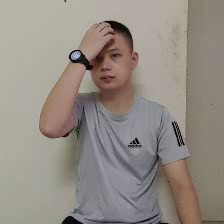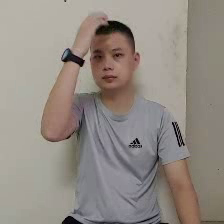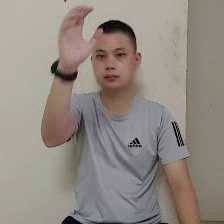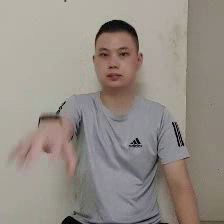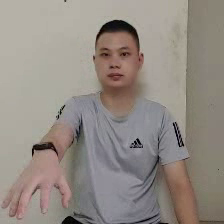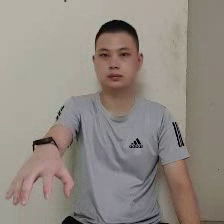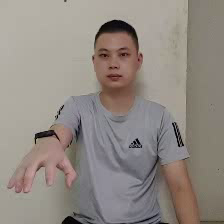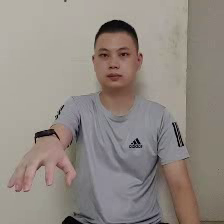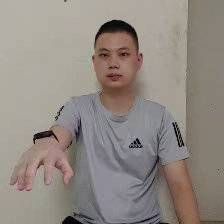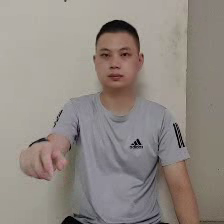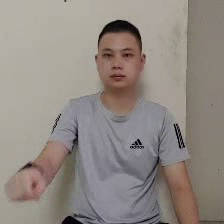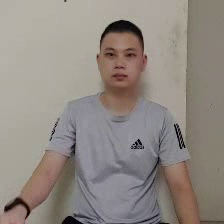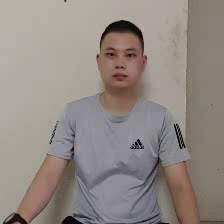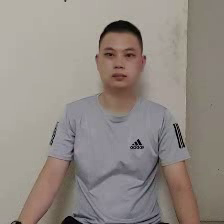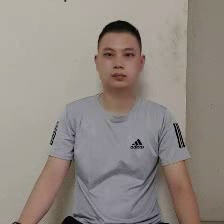Áp dụng